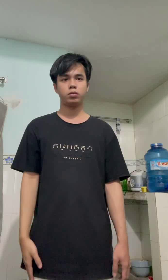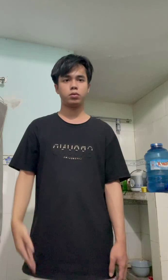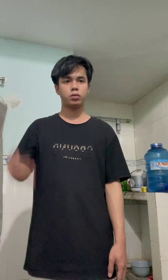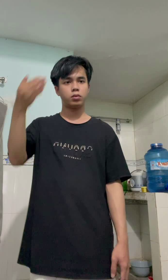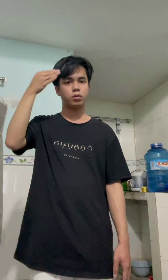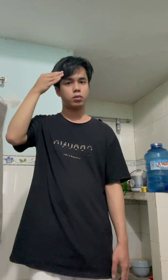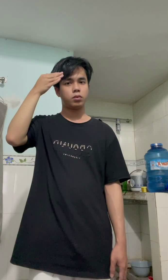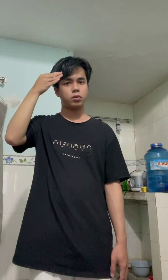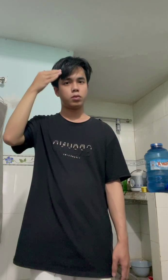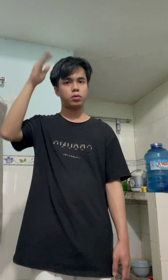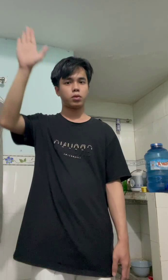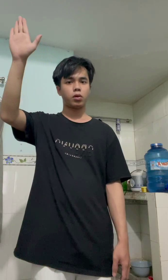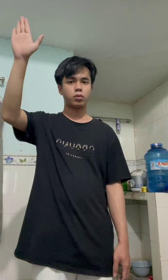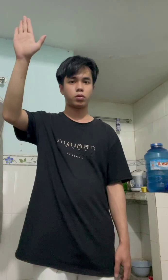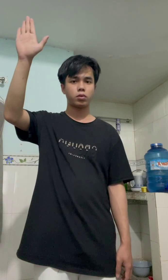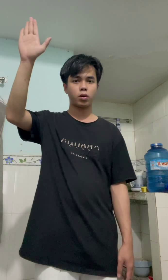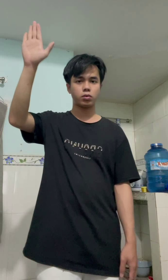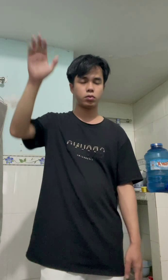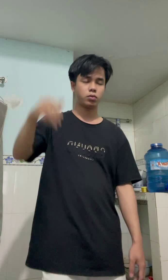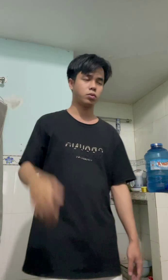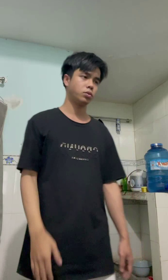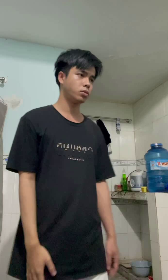khong biet